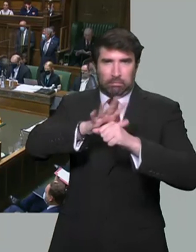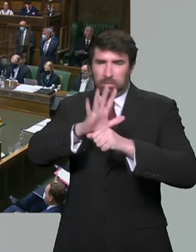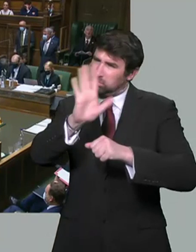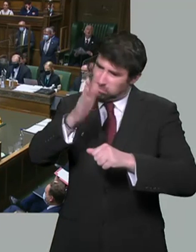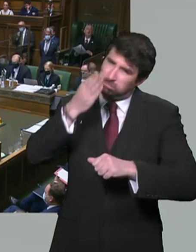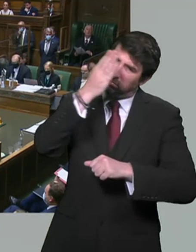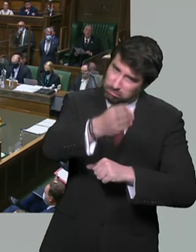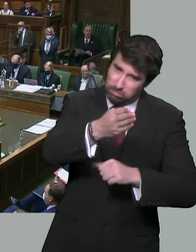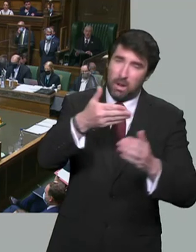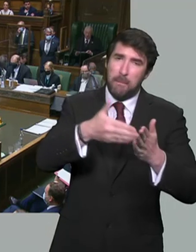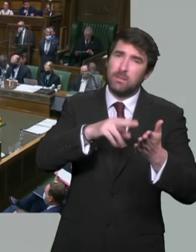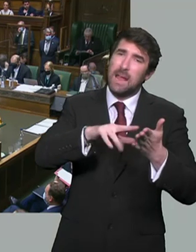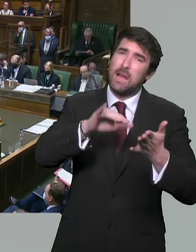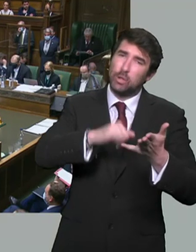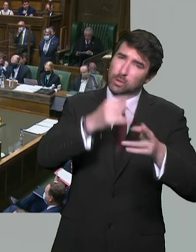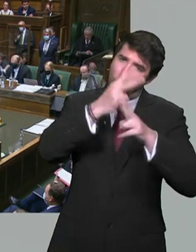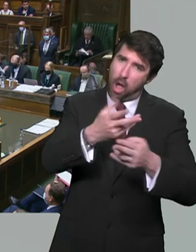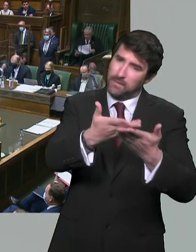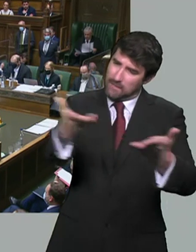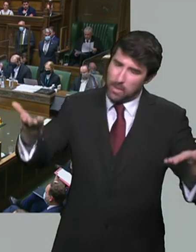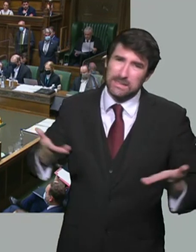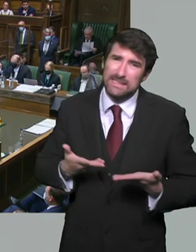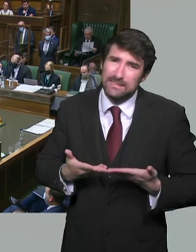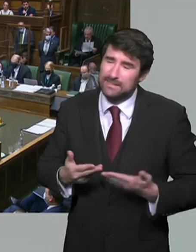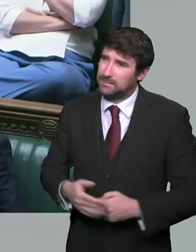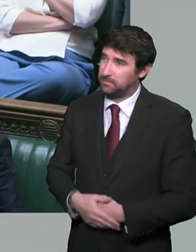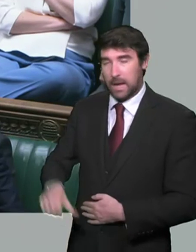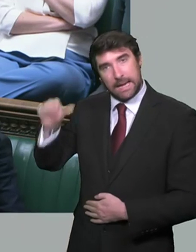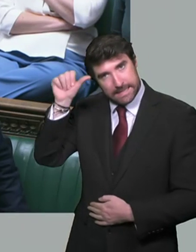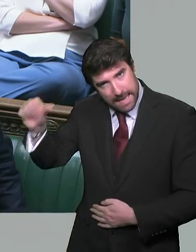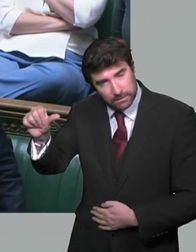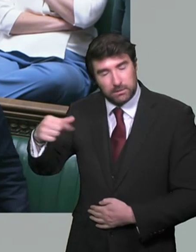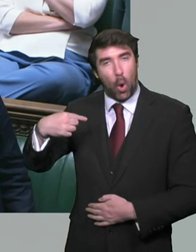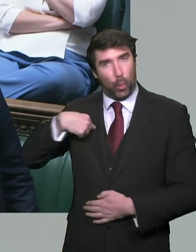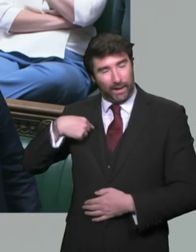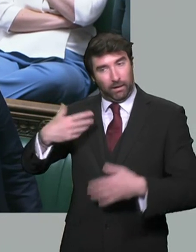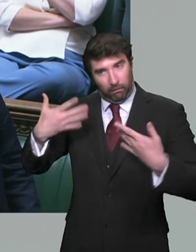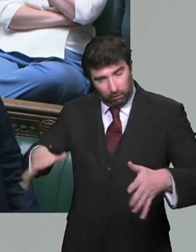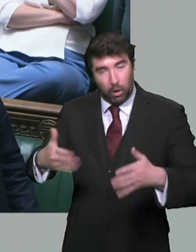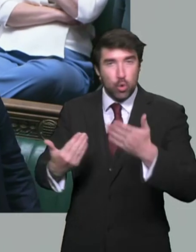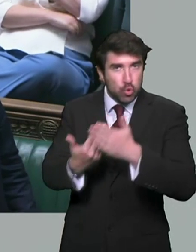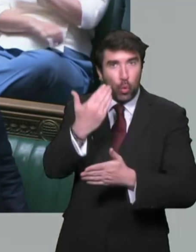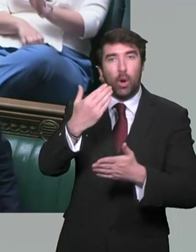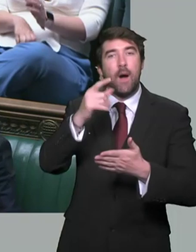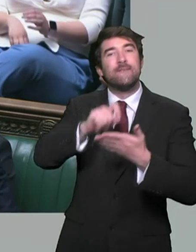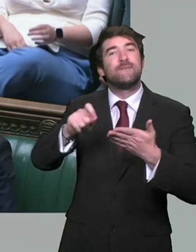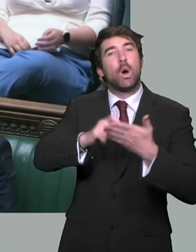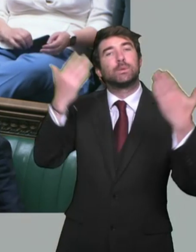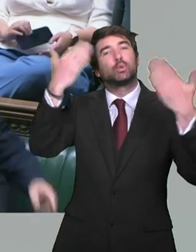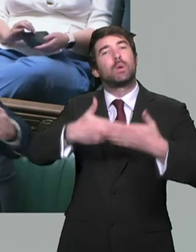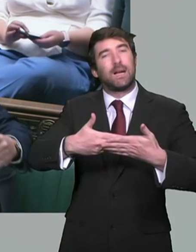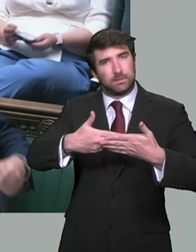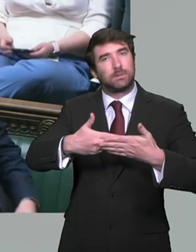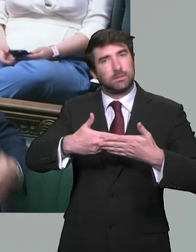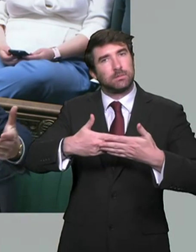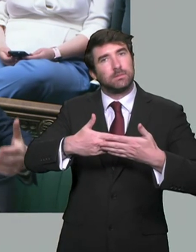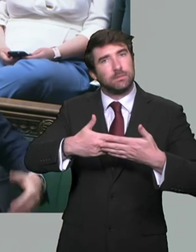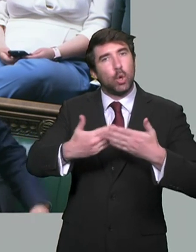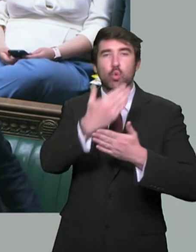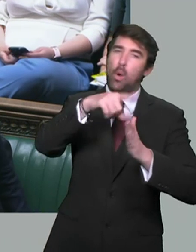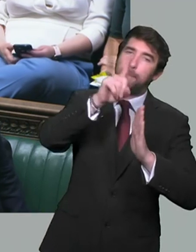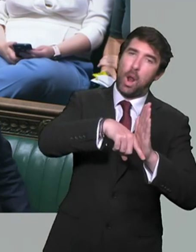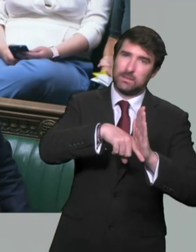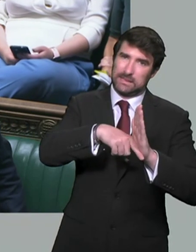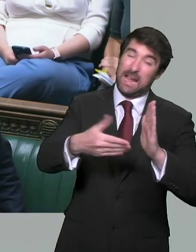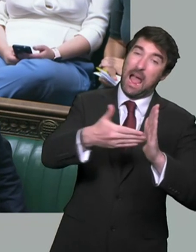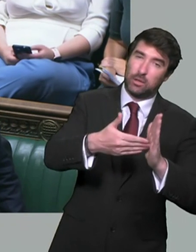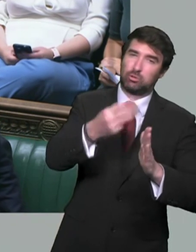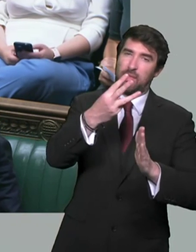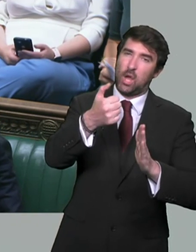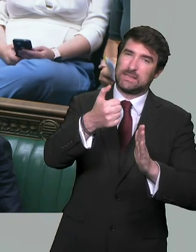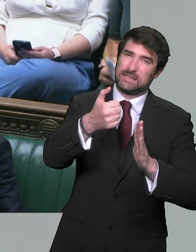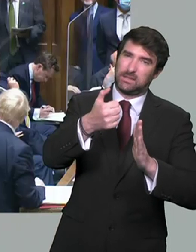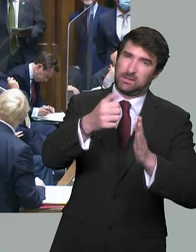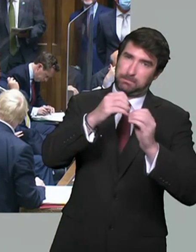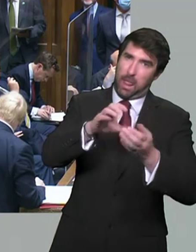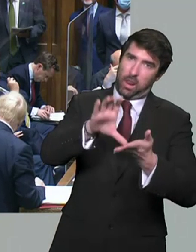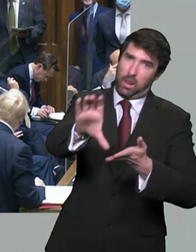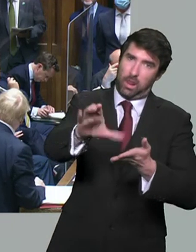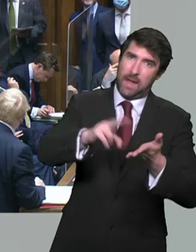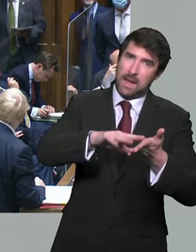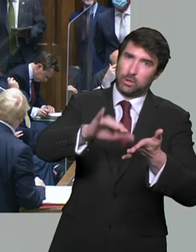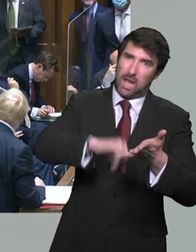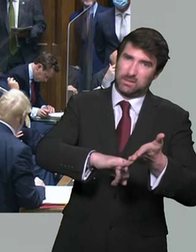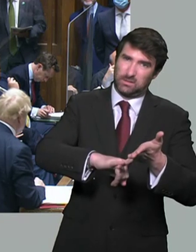Yes. That is why we are putting in another £36 billion under the measures we are putting forward tonight, and I am absolutely astonished that the party of Nye Bevan has confirmed today that it is not going to vote for that.